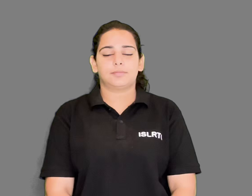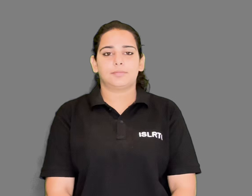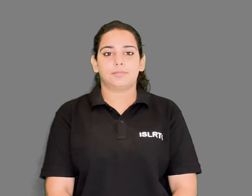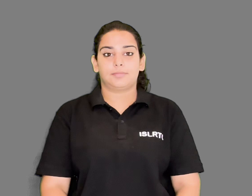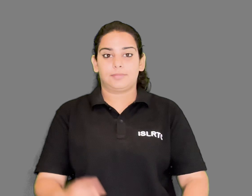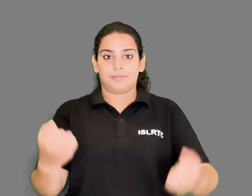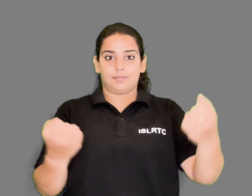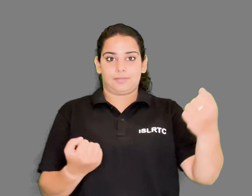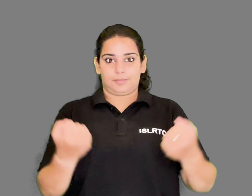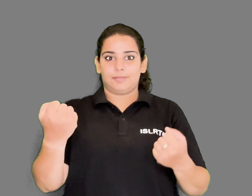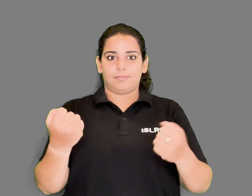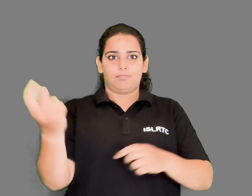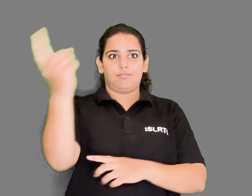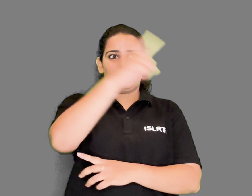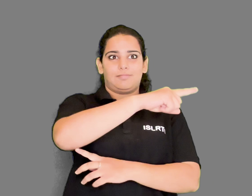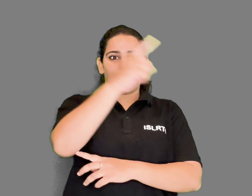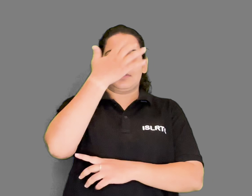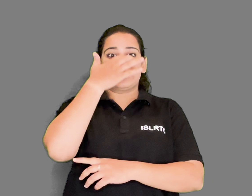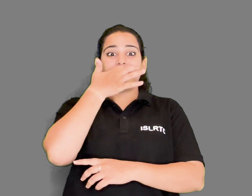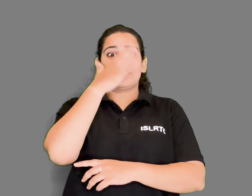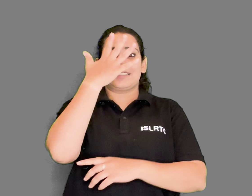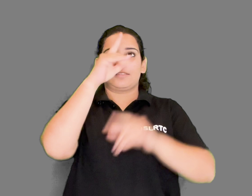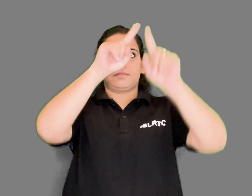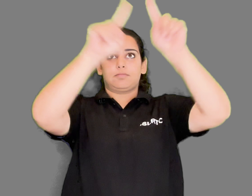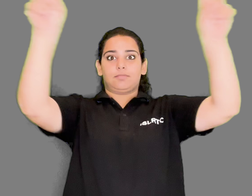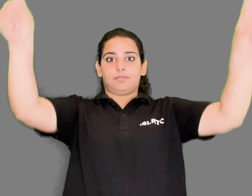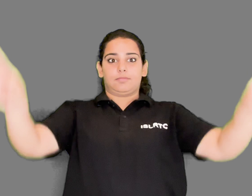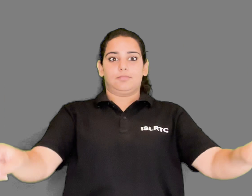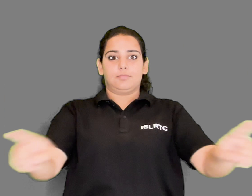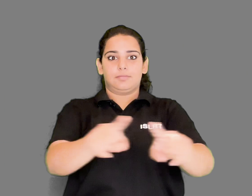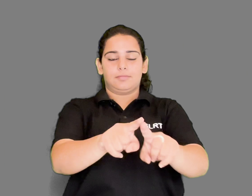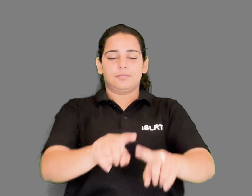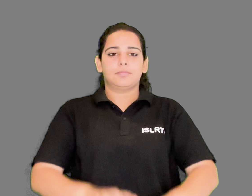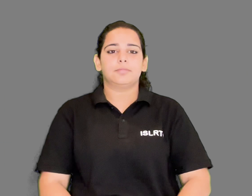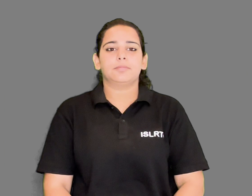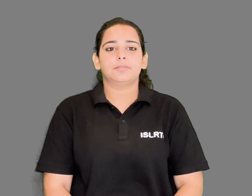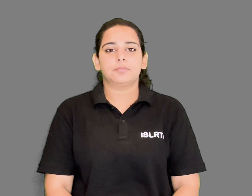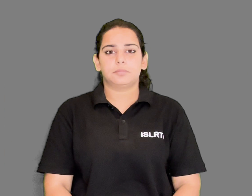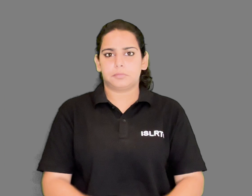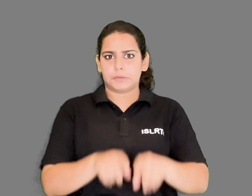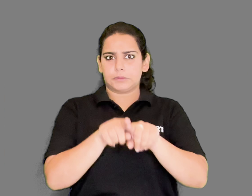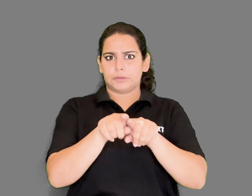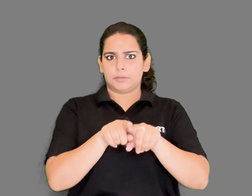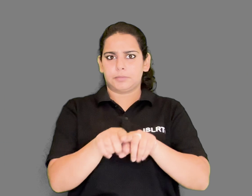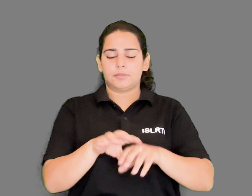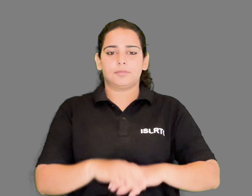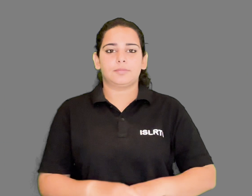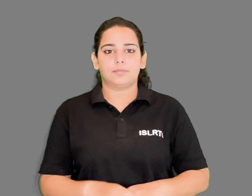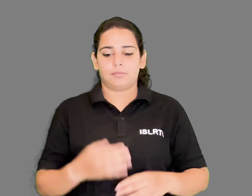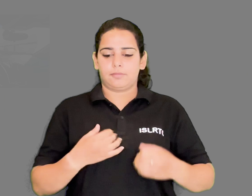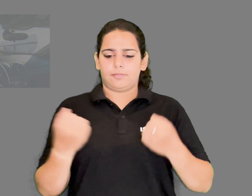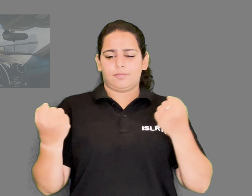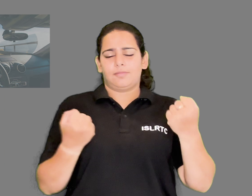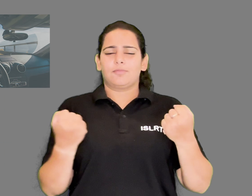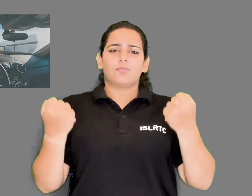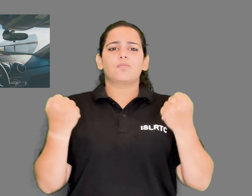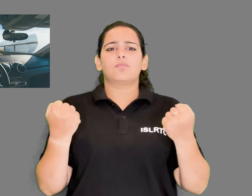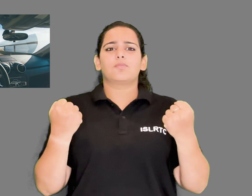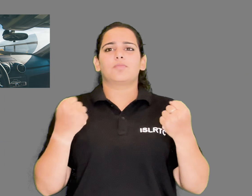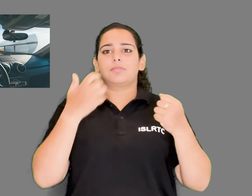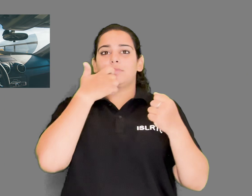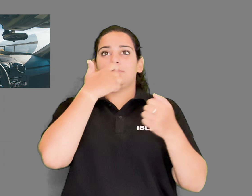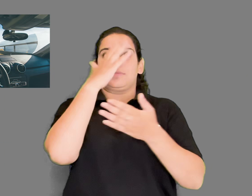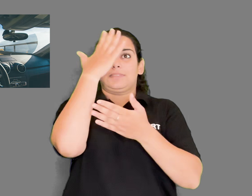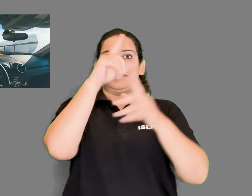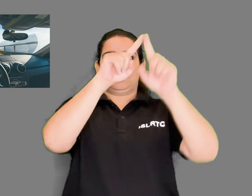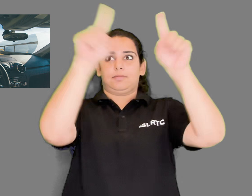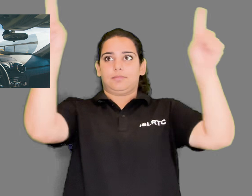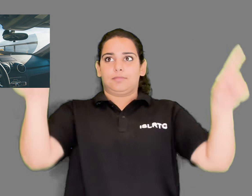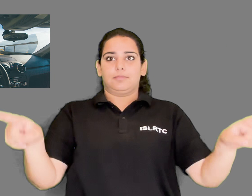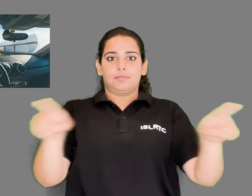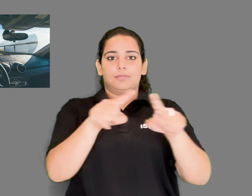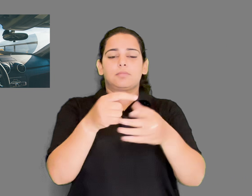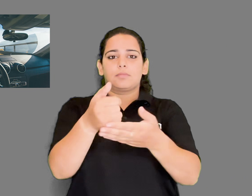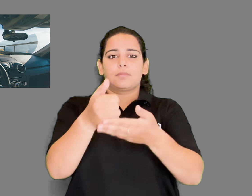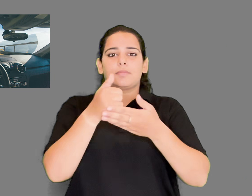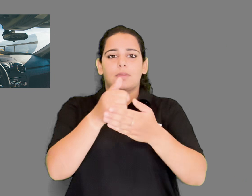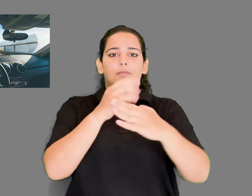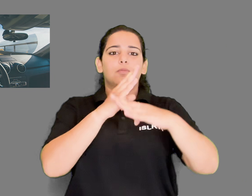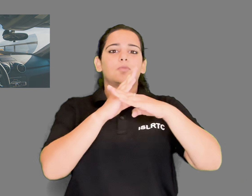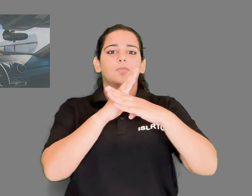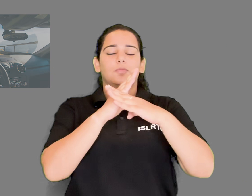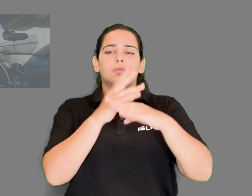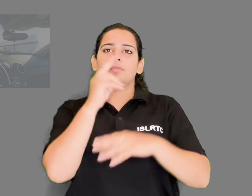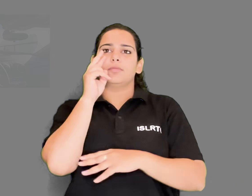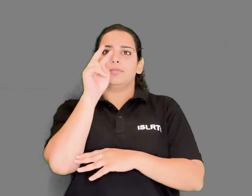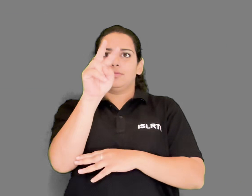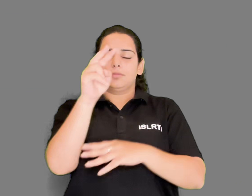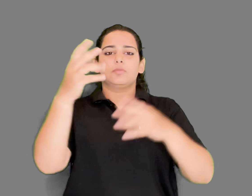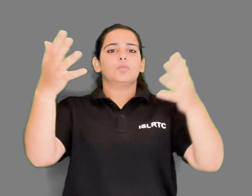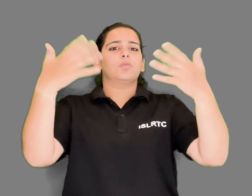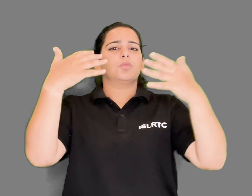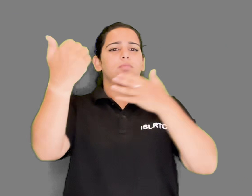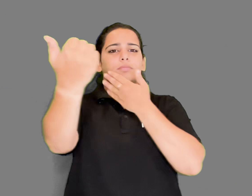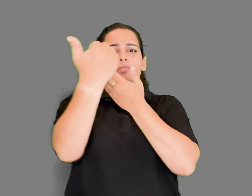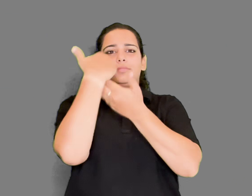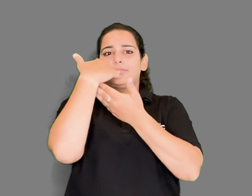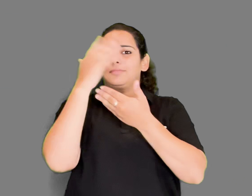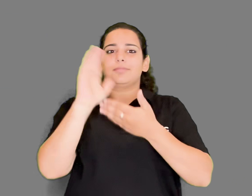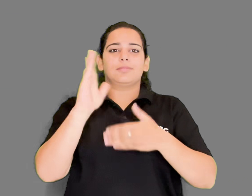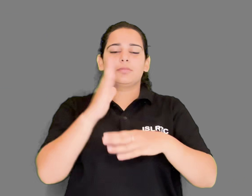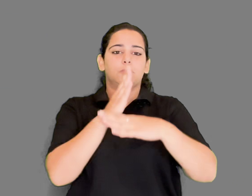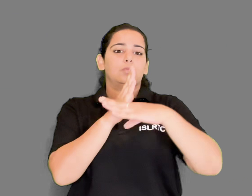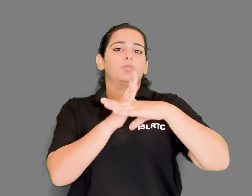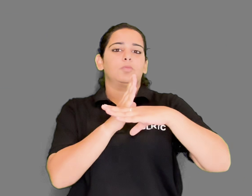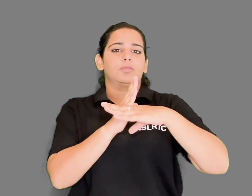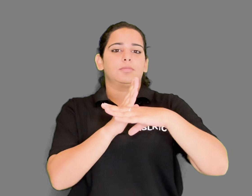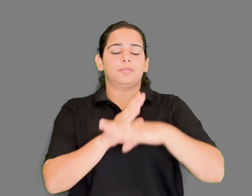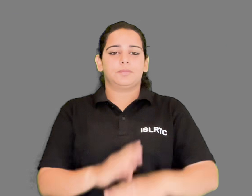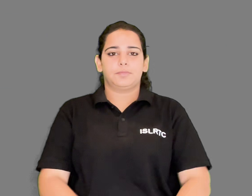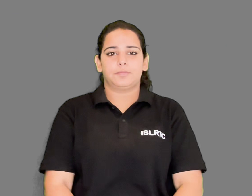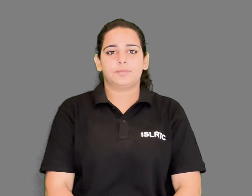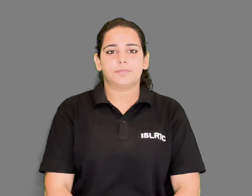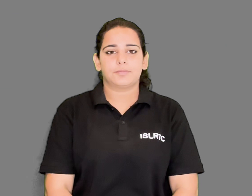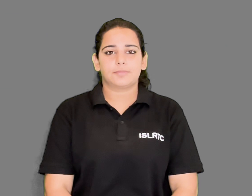Windshield An opening in the wall or roof of a building or vehicle fitted with a glass in a frame to admit light or air and allow people to see out